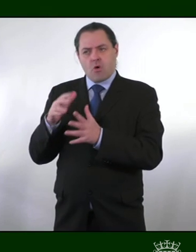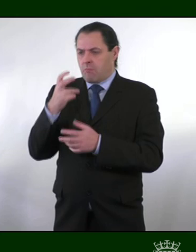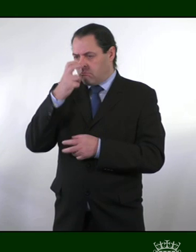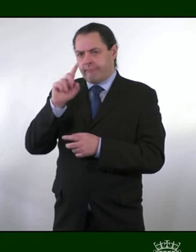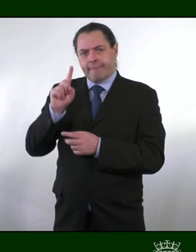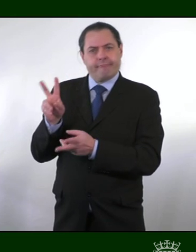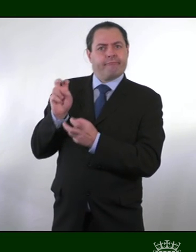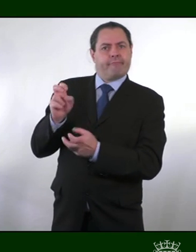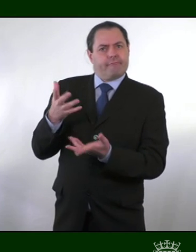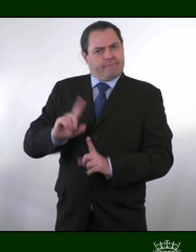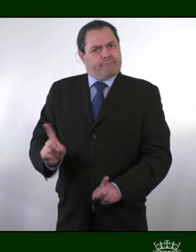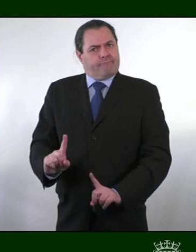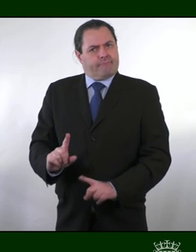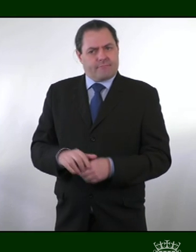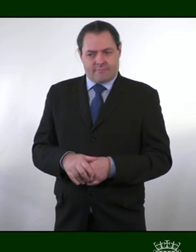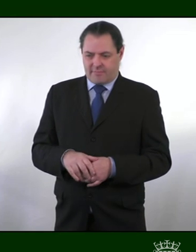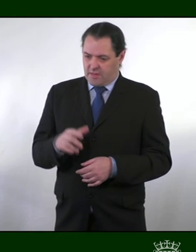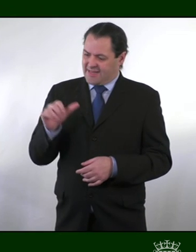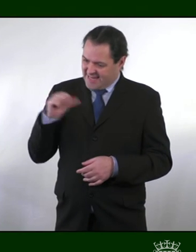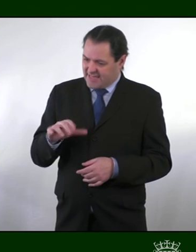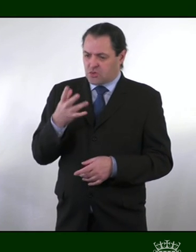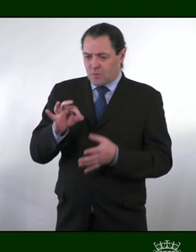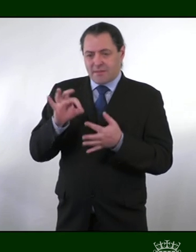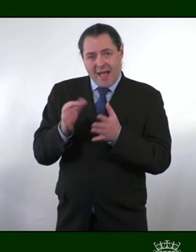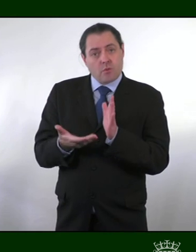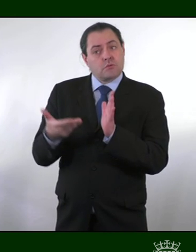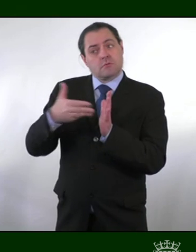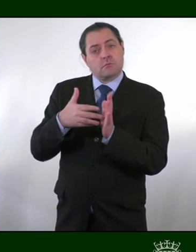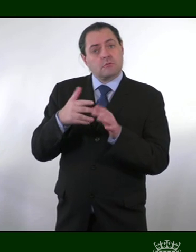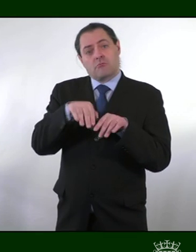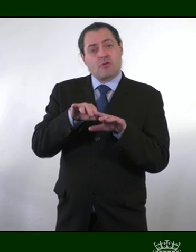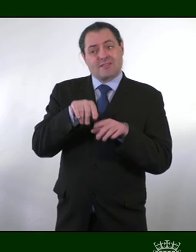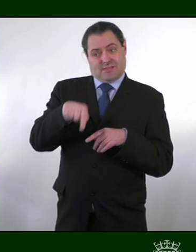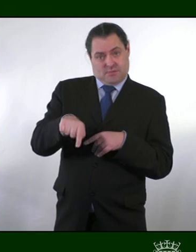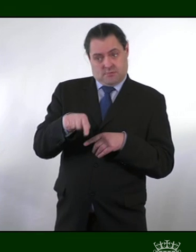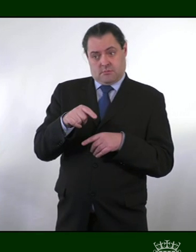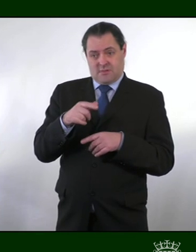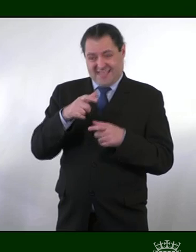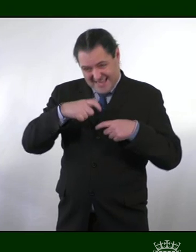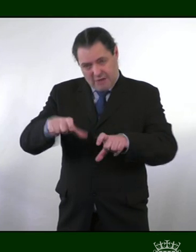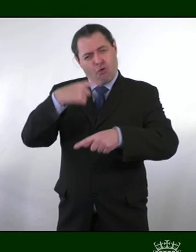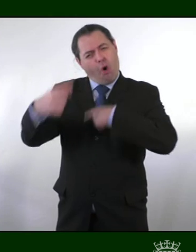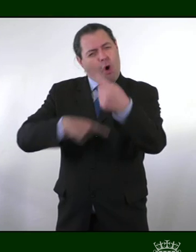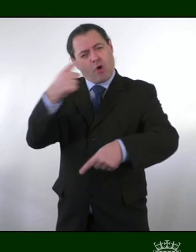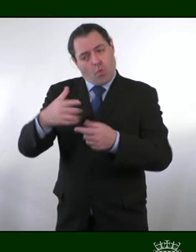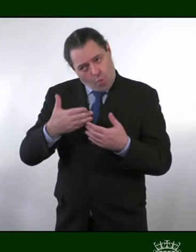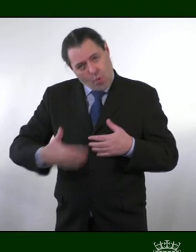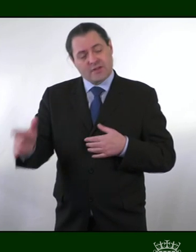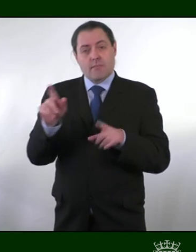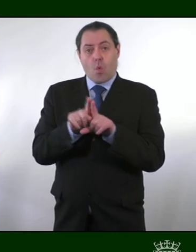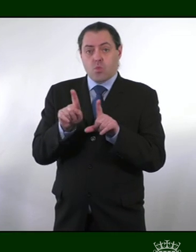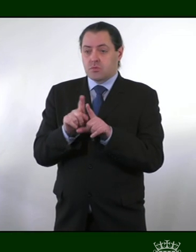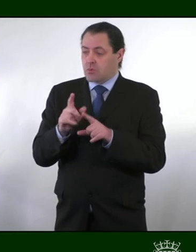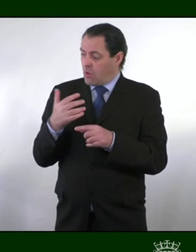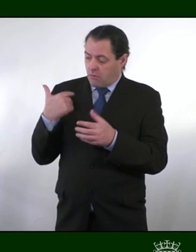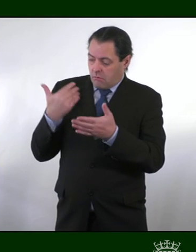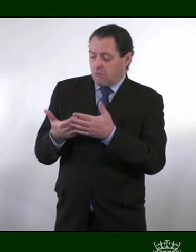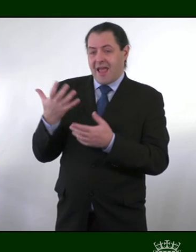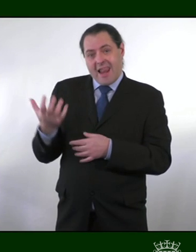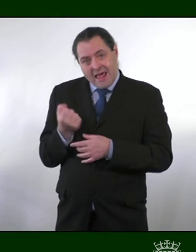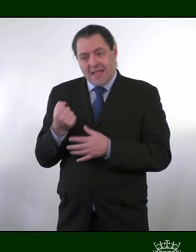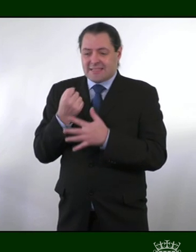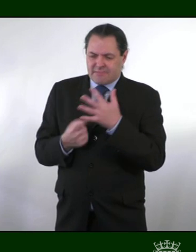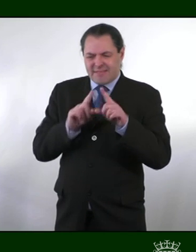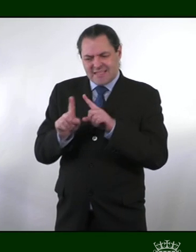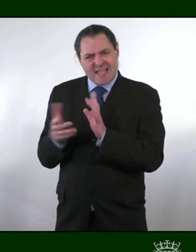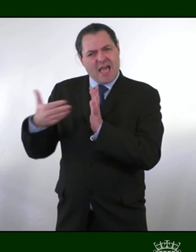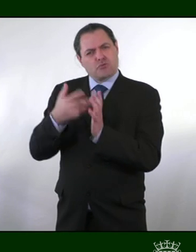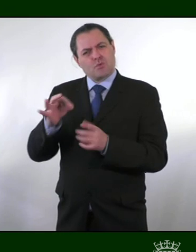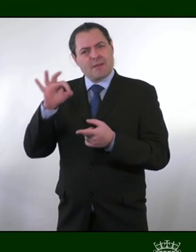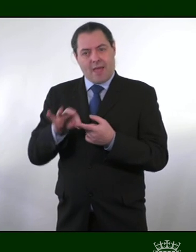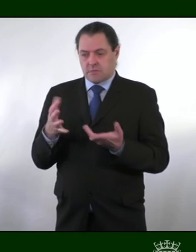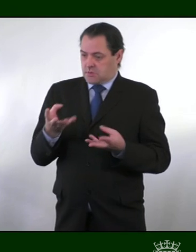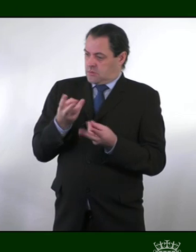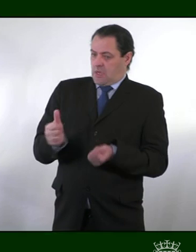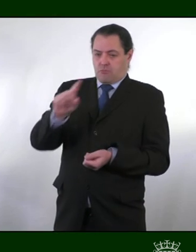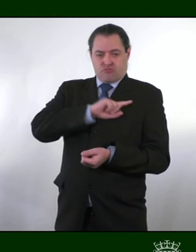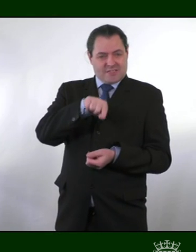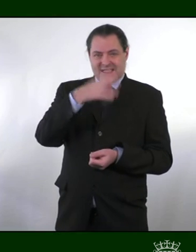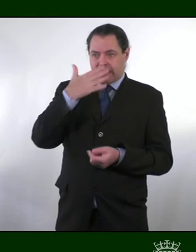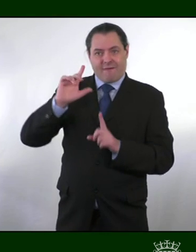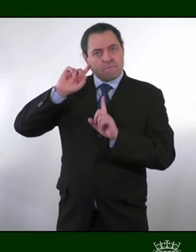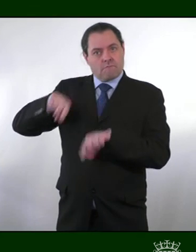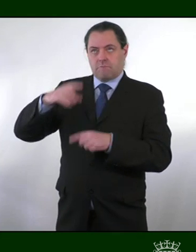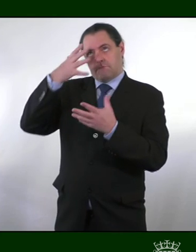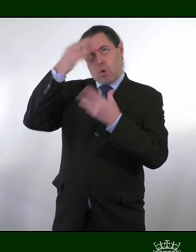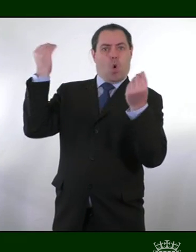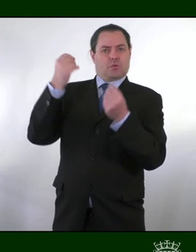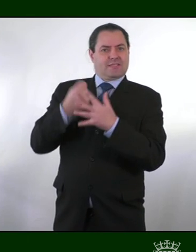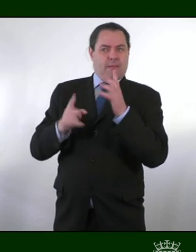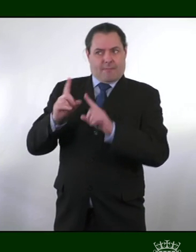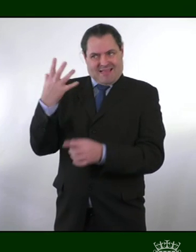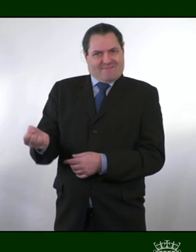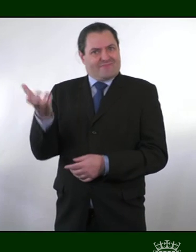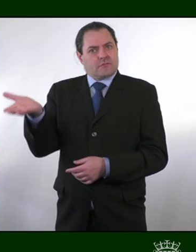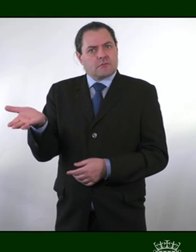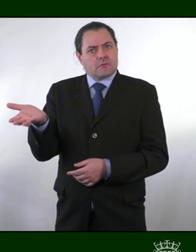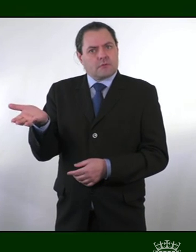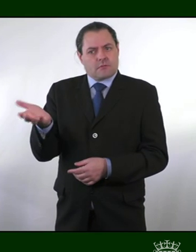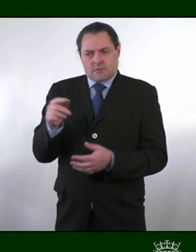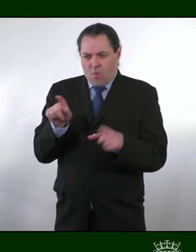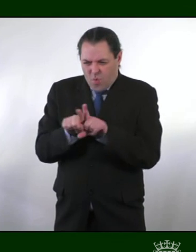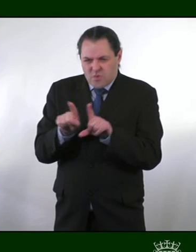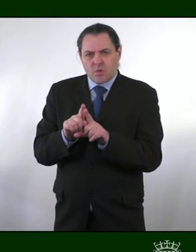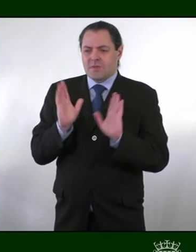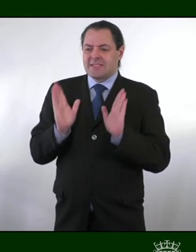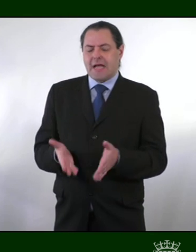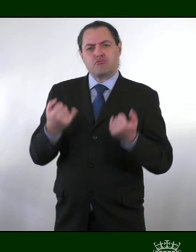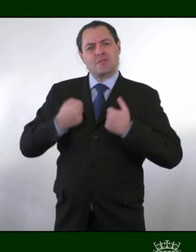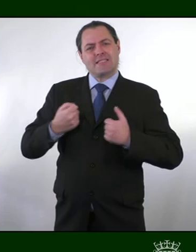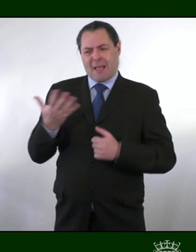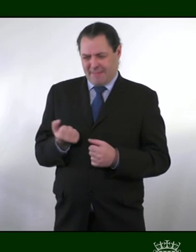He must also use this spending review to make the £20 uplift to universal credit permanent, scrap the benefit cap and extend the £20 uplift to legacy benefits and those with disabilities—who, for unfathomable reasons, he seems to have forgotten even exist—and to increase the pitiful level of statutory sick pay.